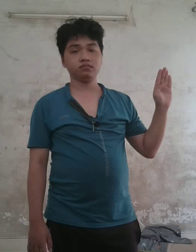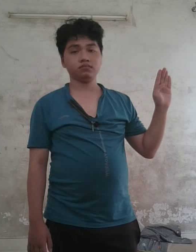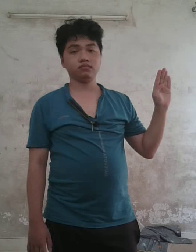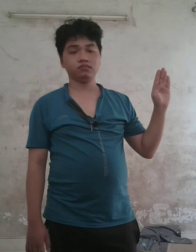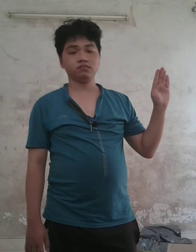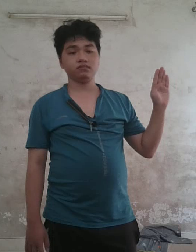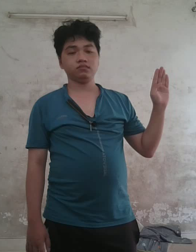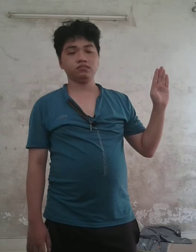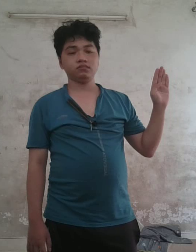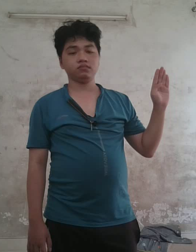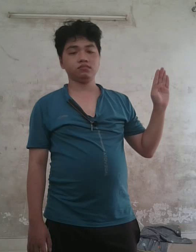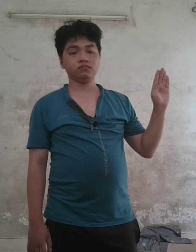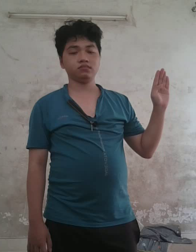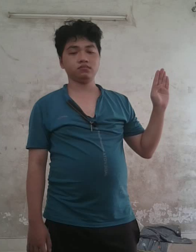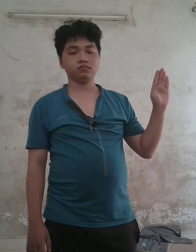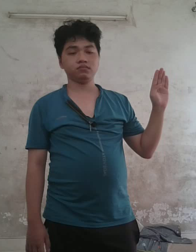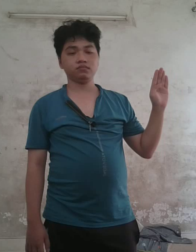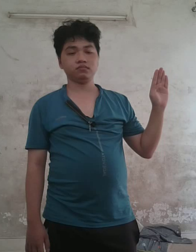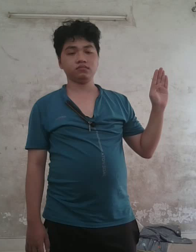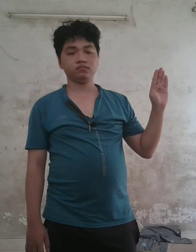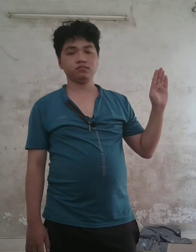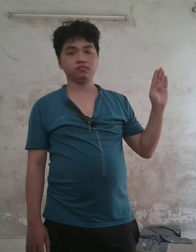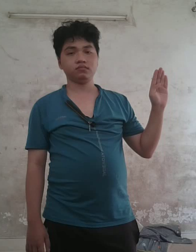b